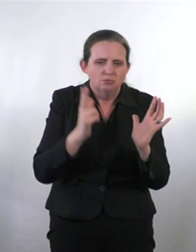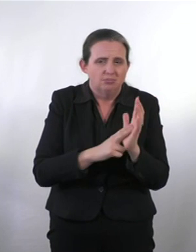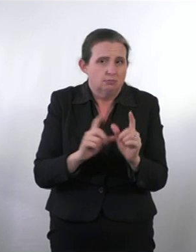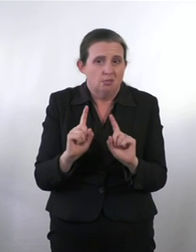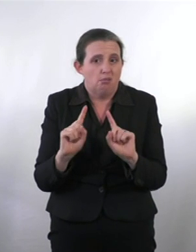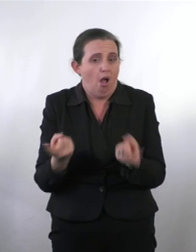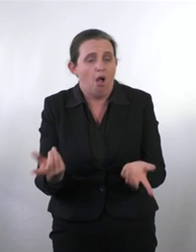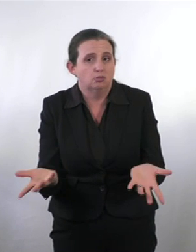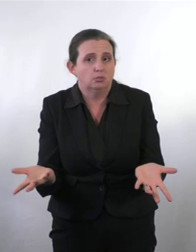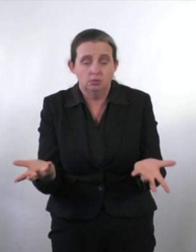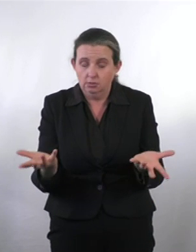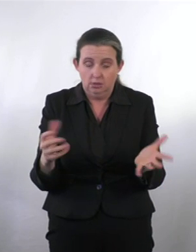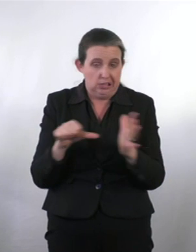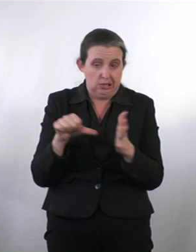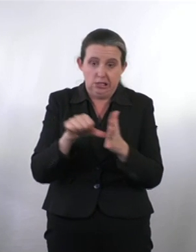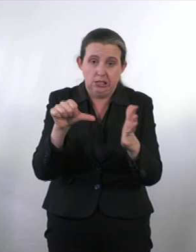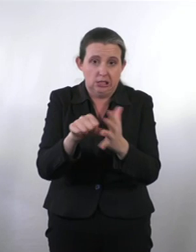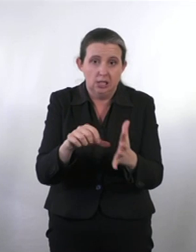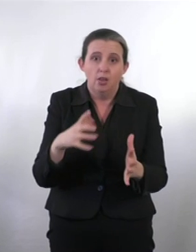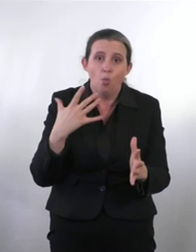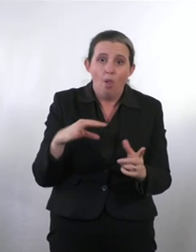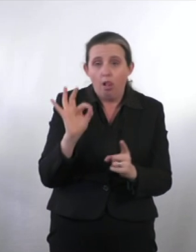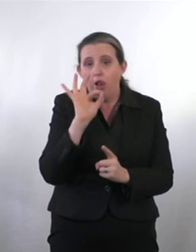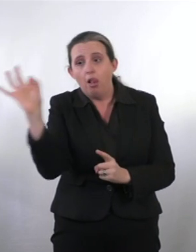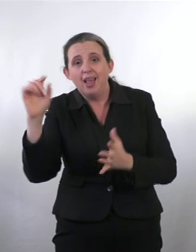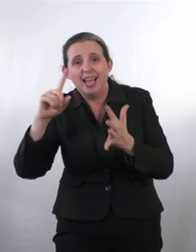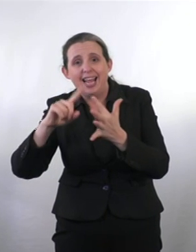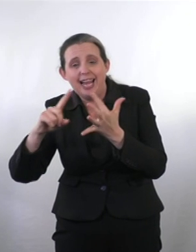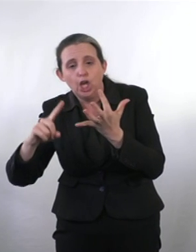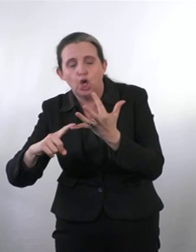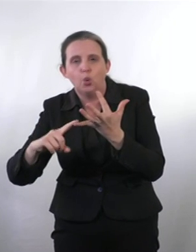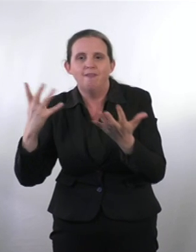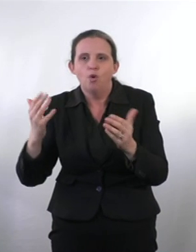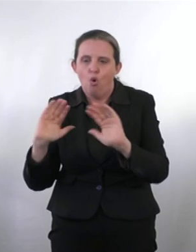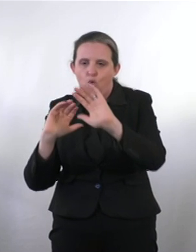Its top priority is to ask the EU for an adjustment or grace period.